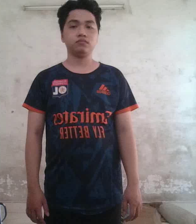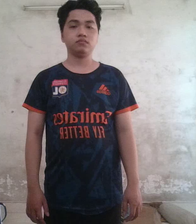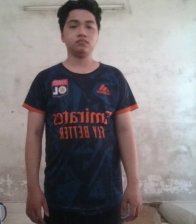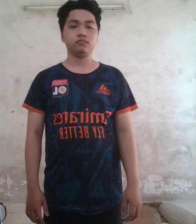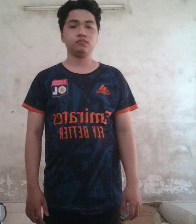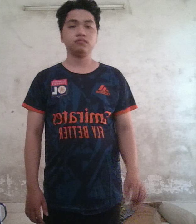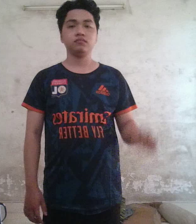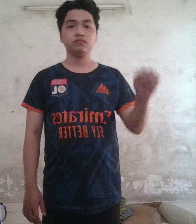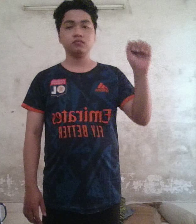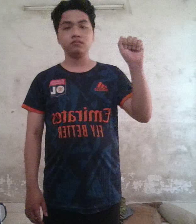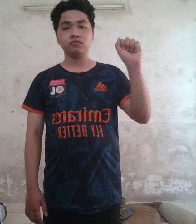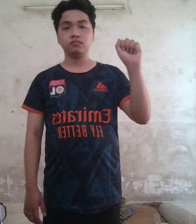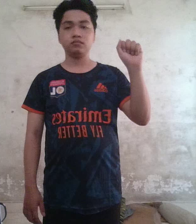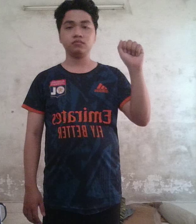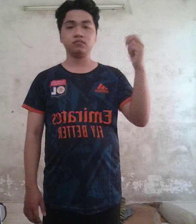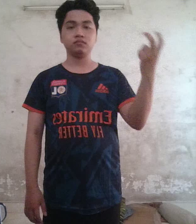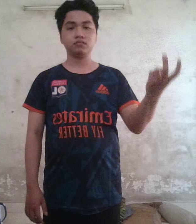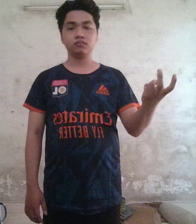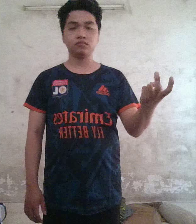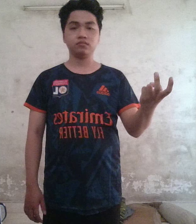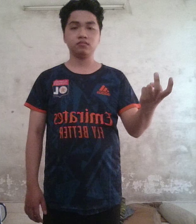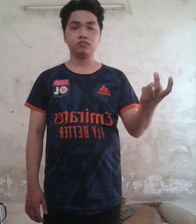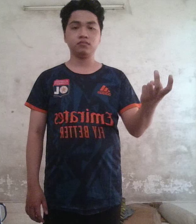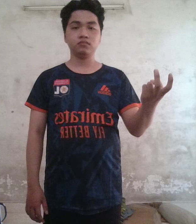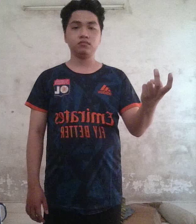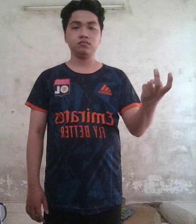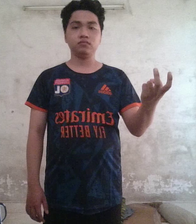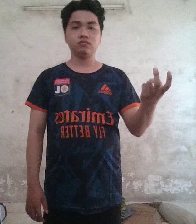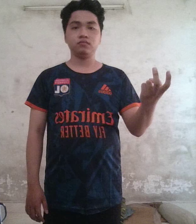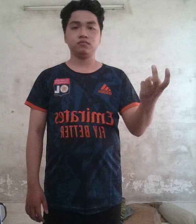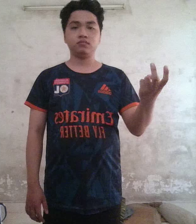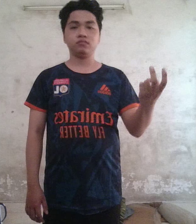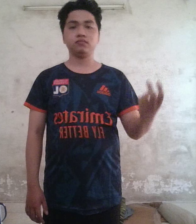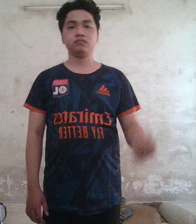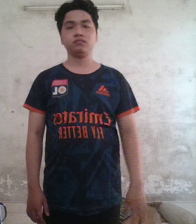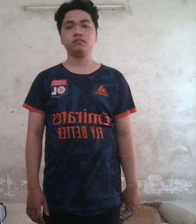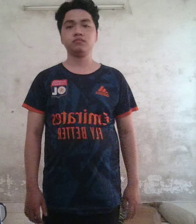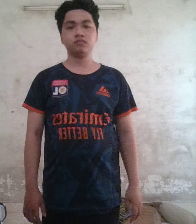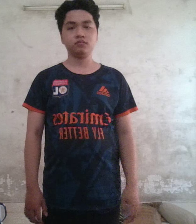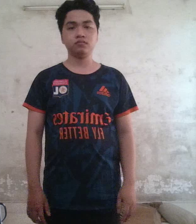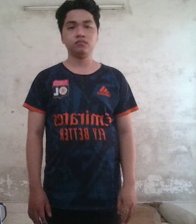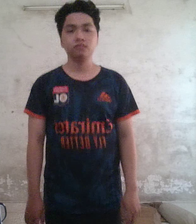ă